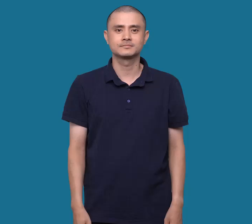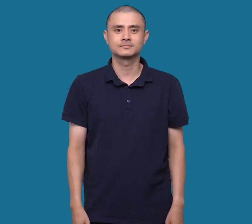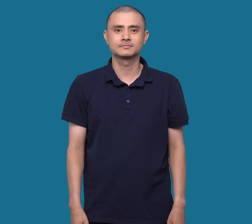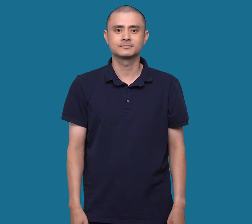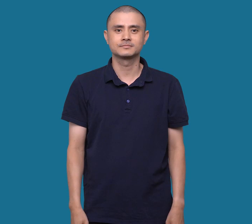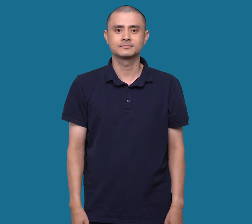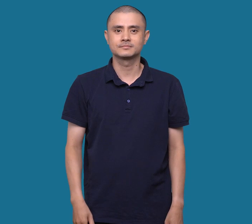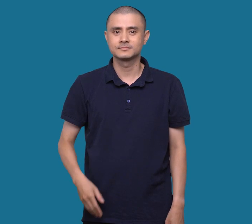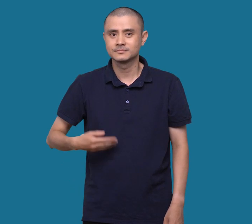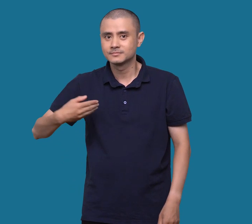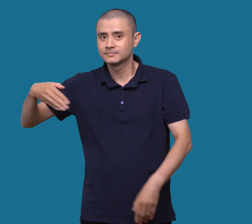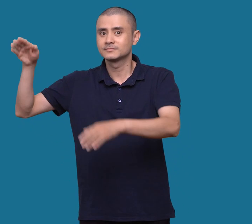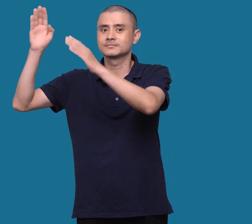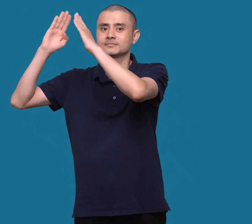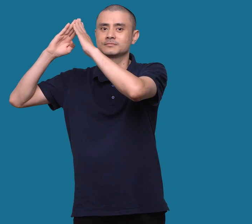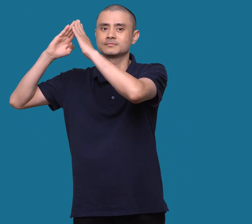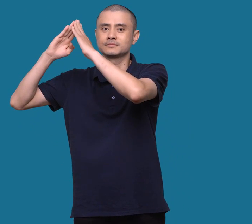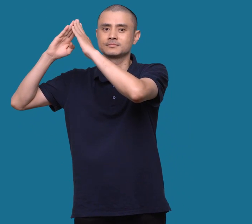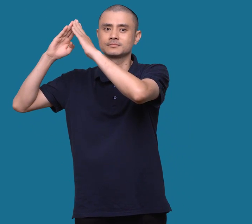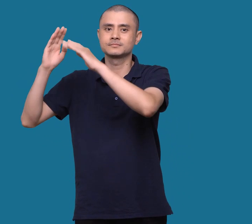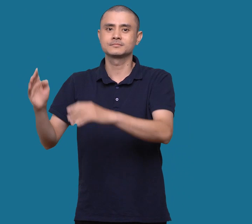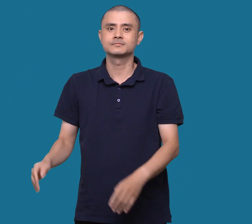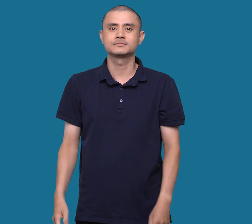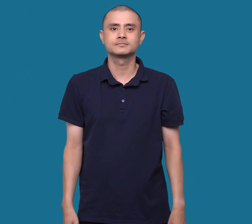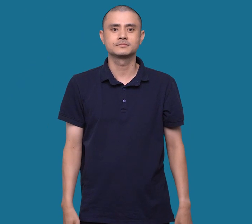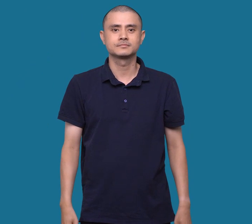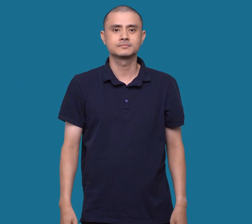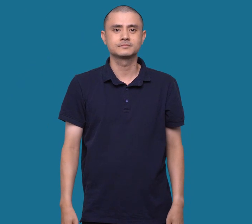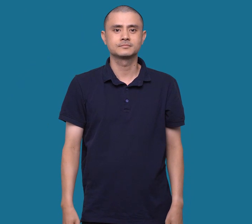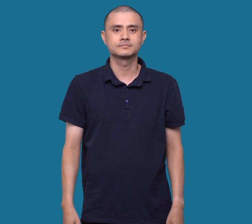về 5 (về nhà)